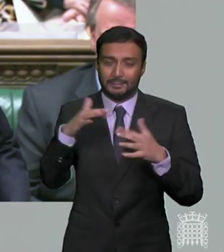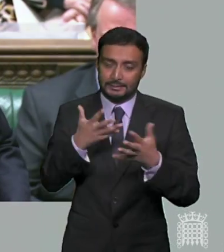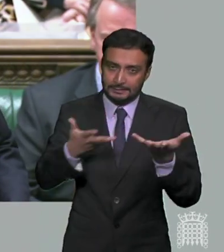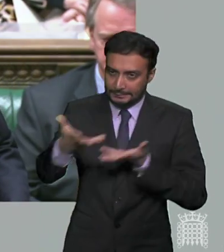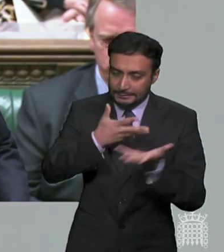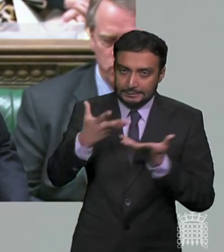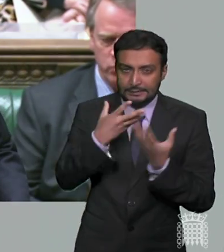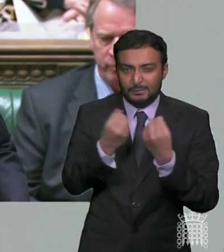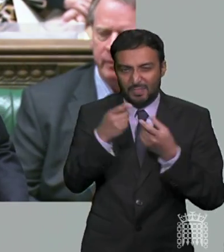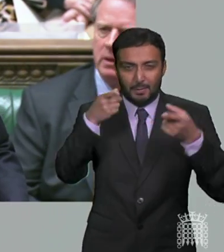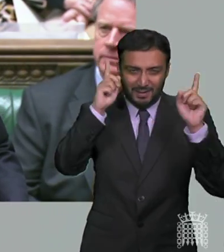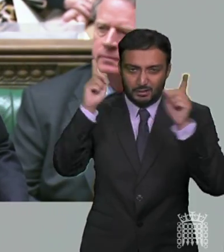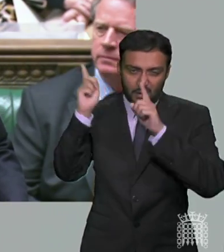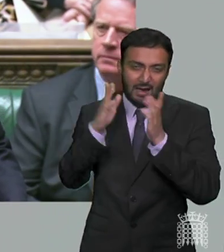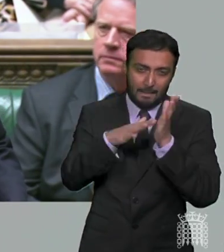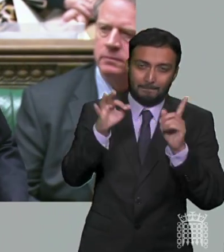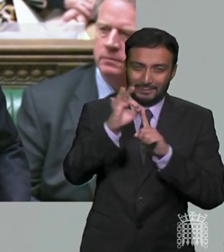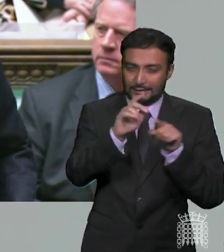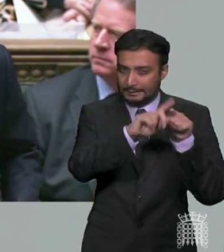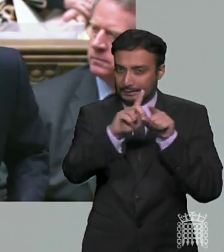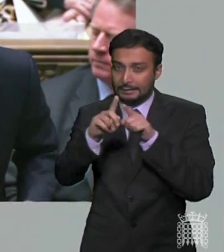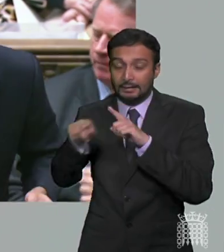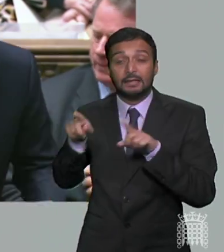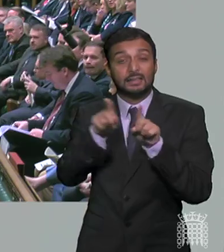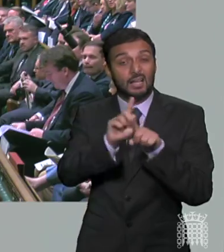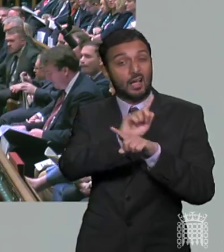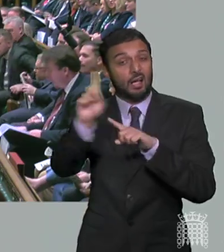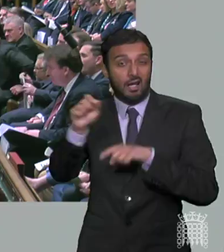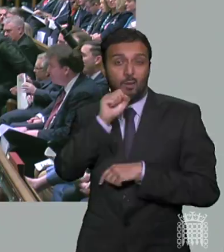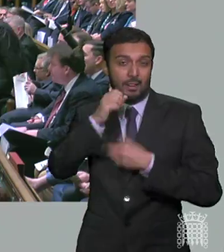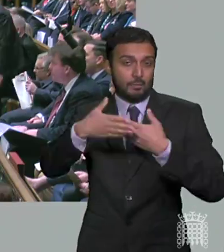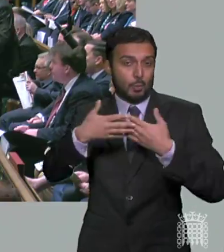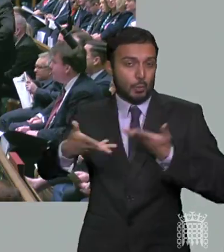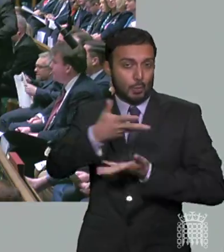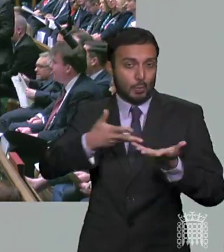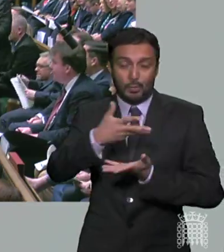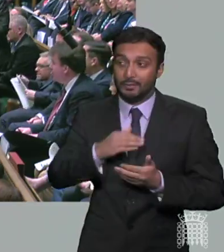In addition to my duties in this House, I shall have further such meetings later today.